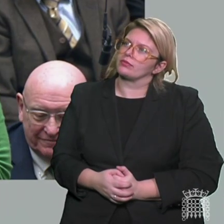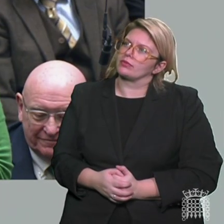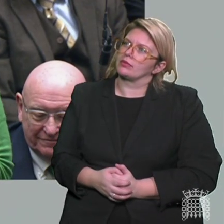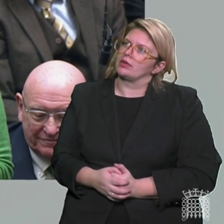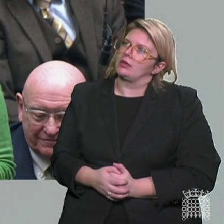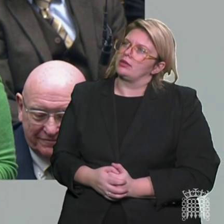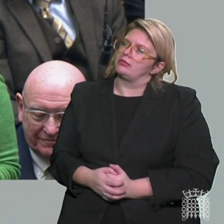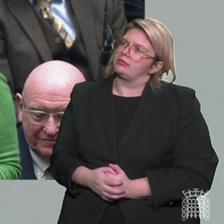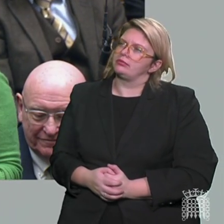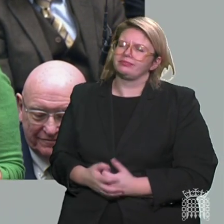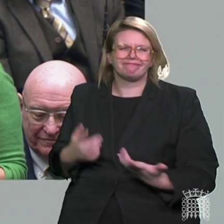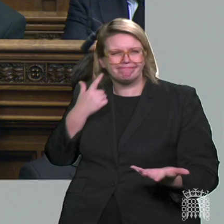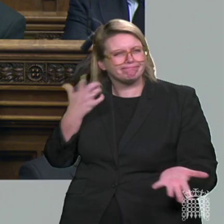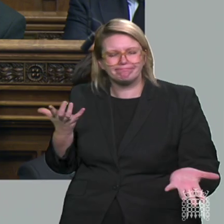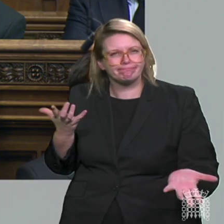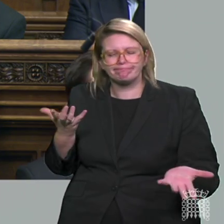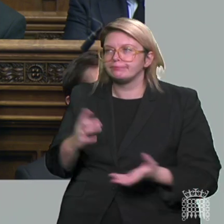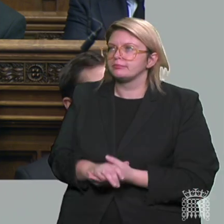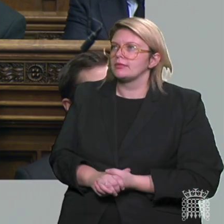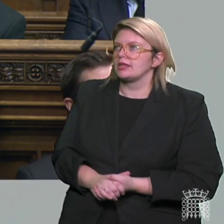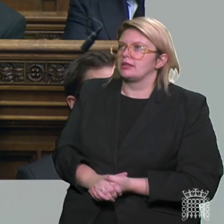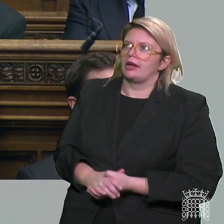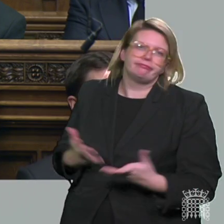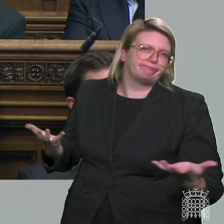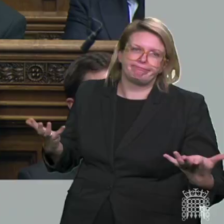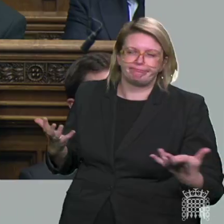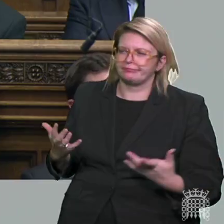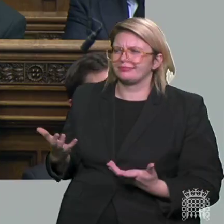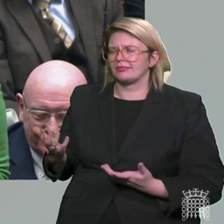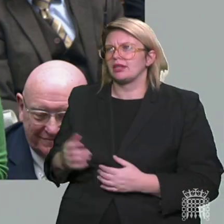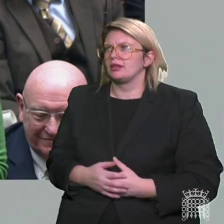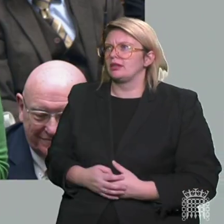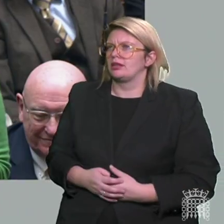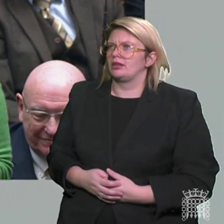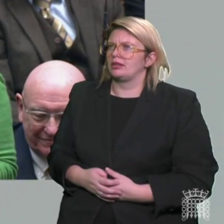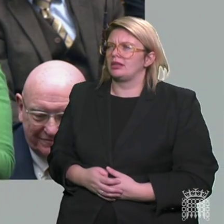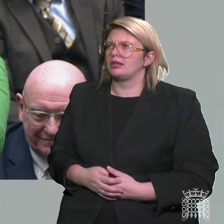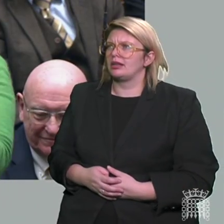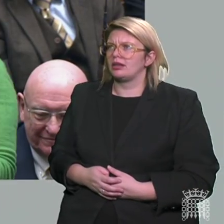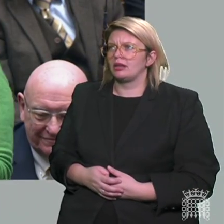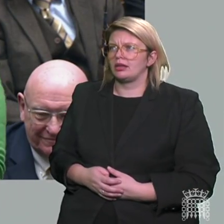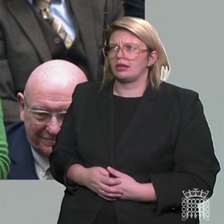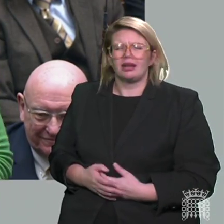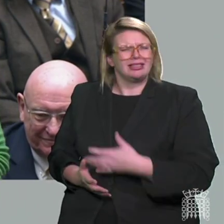Will the Prime Minister therefore commit himself to funding Wales’s public—